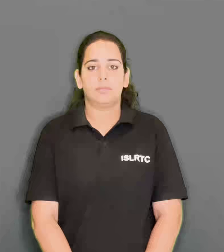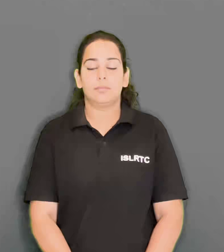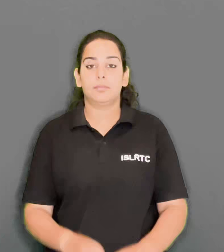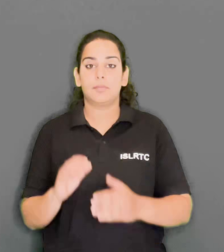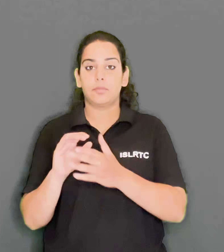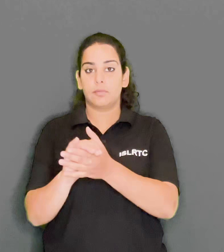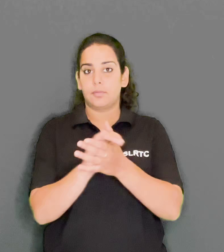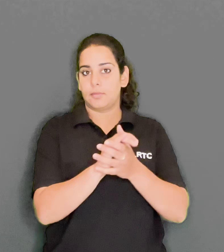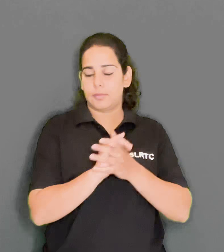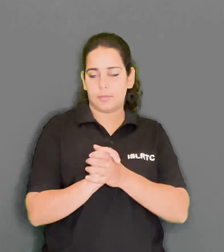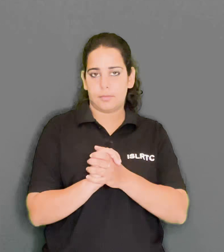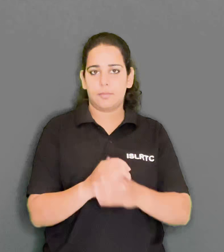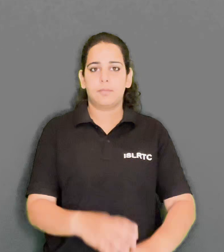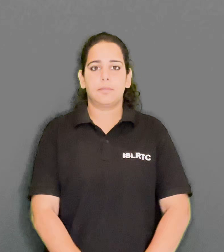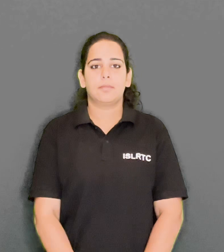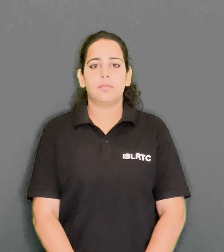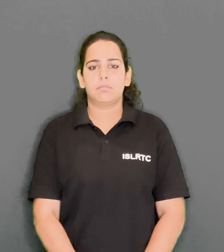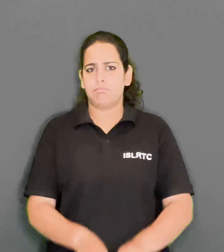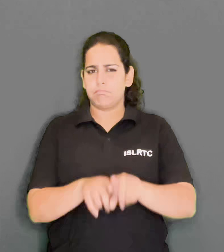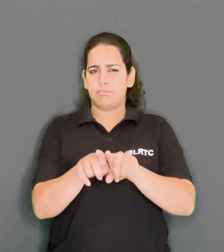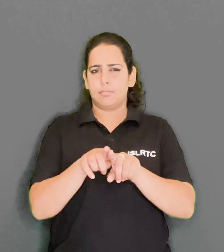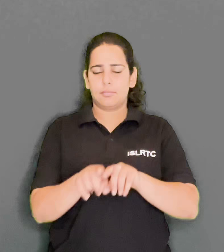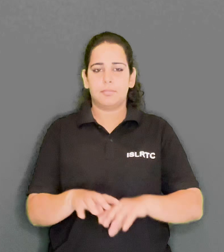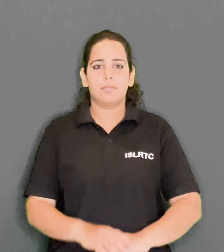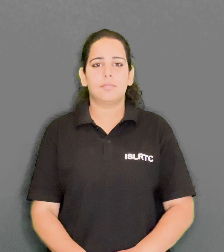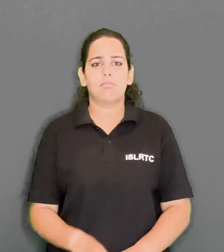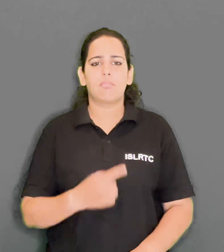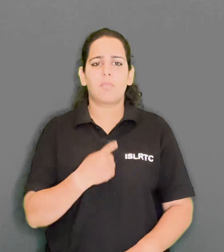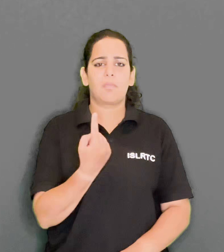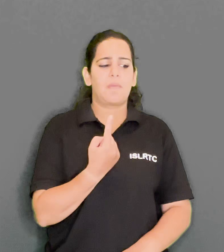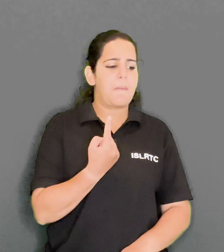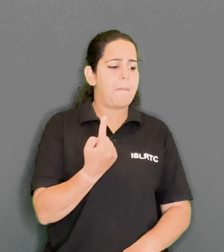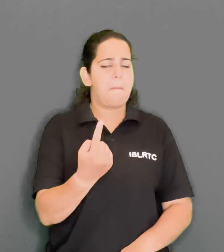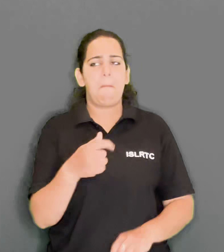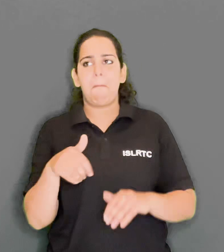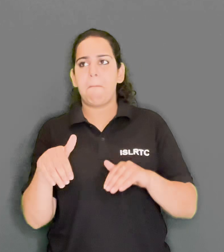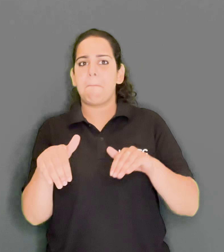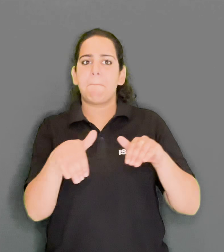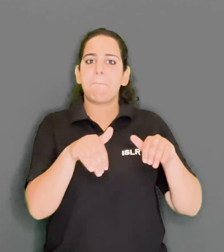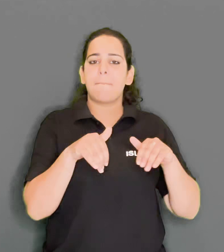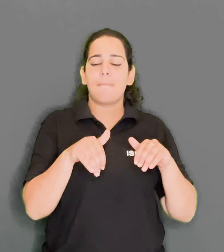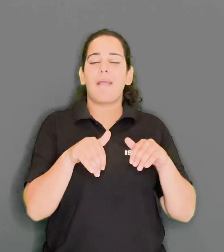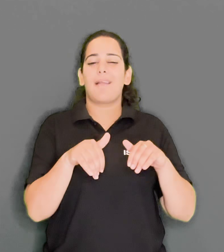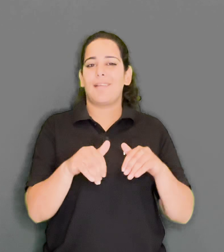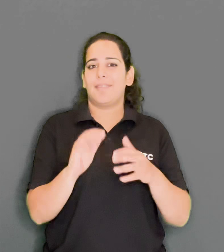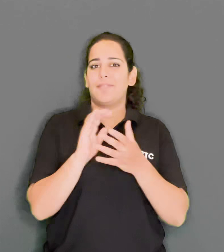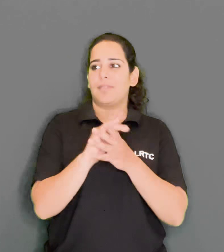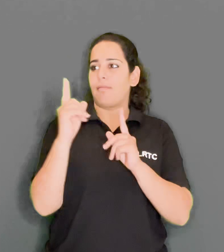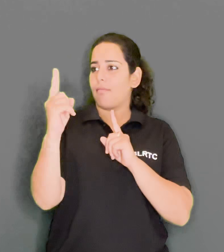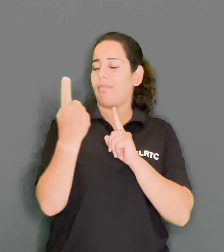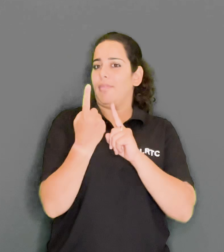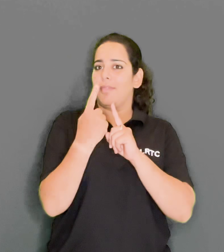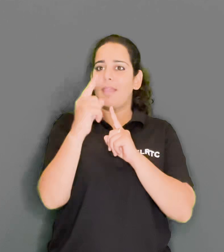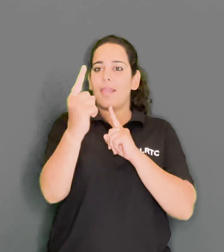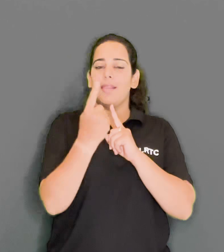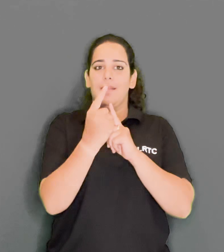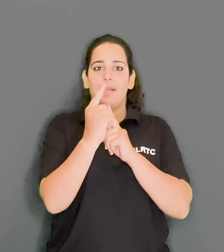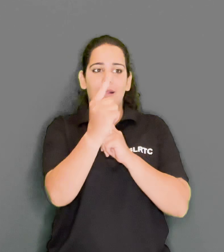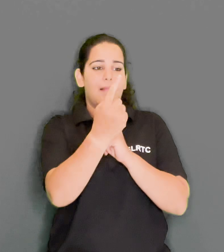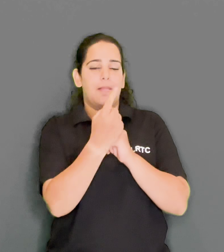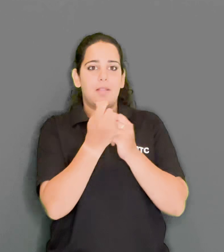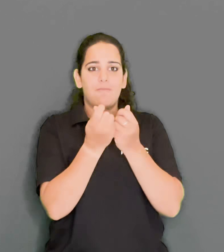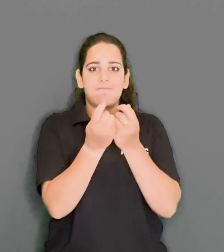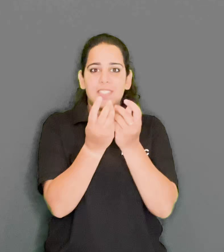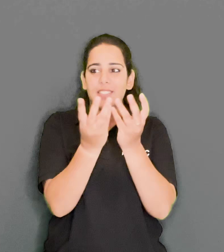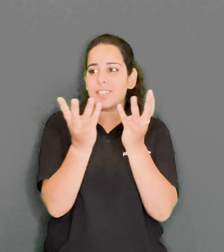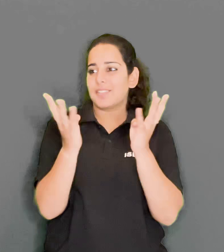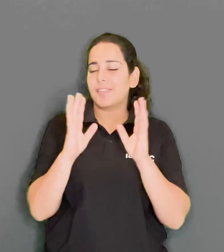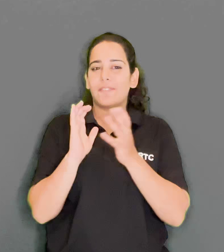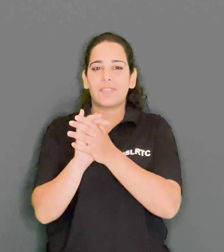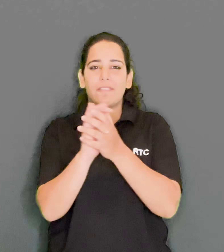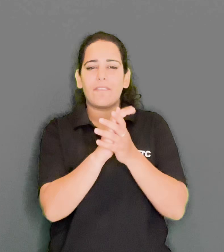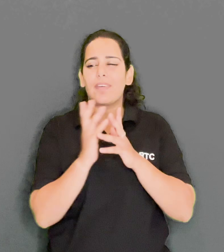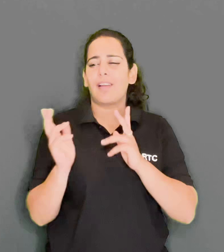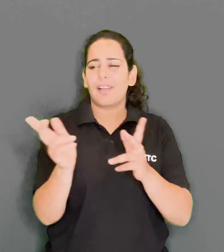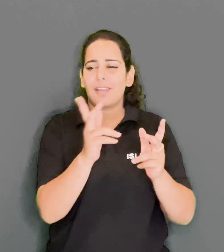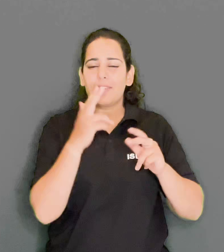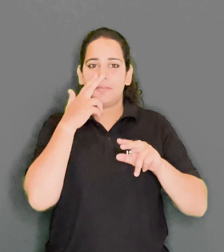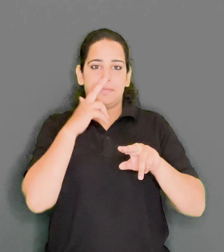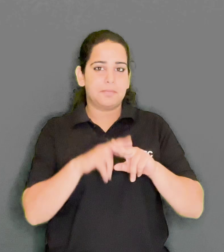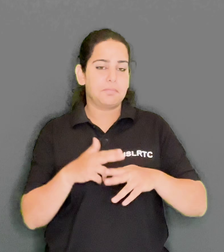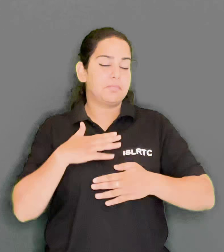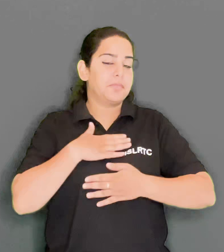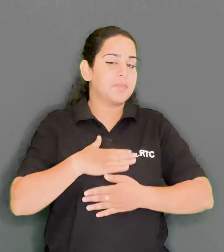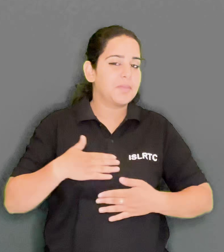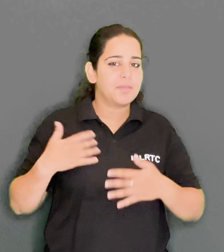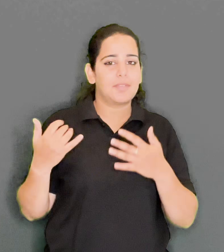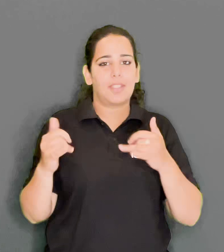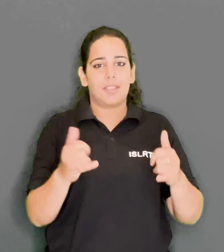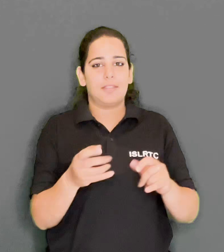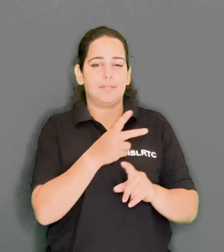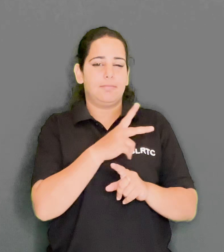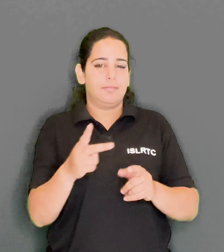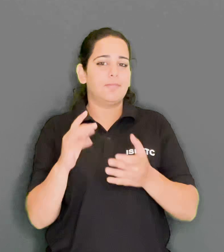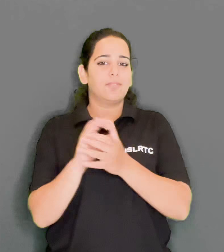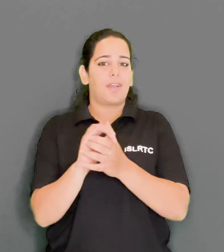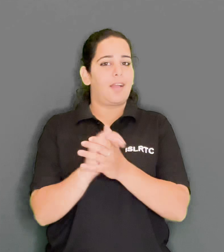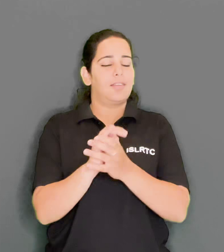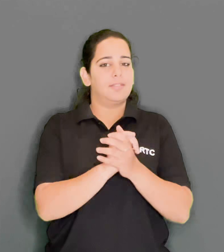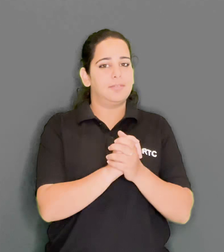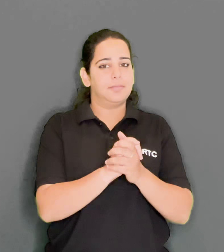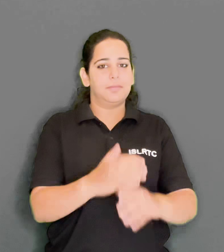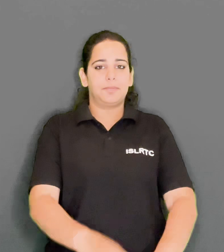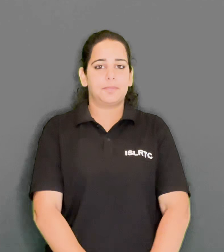Friendly